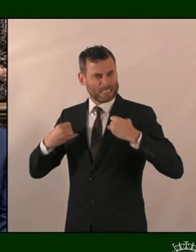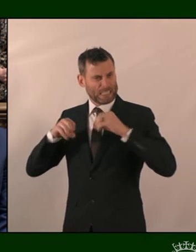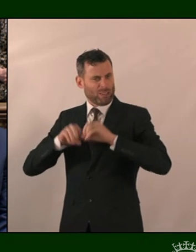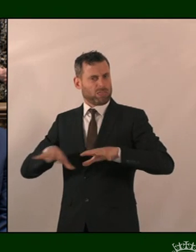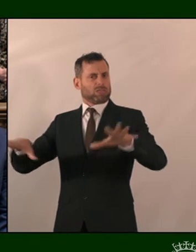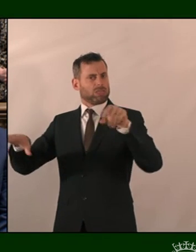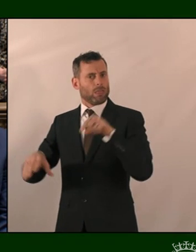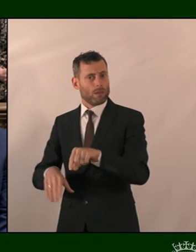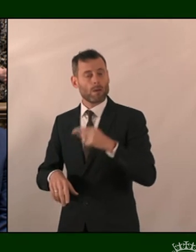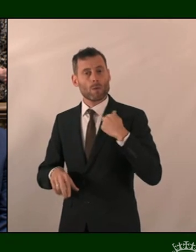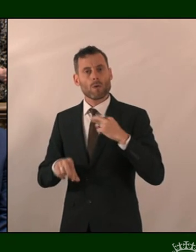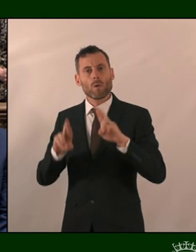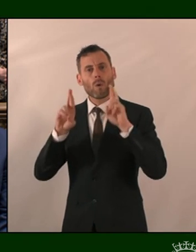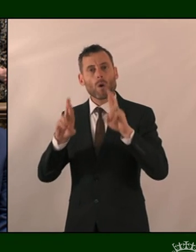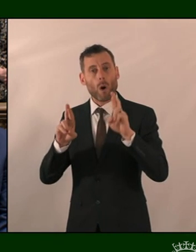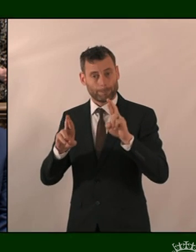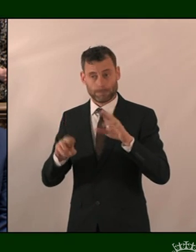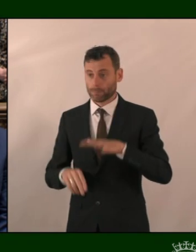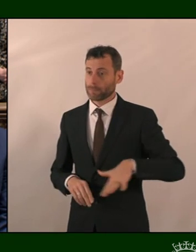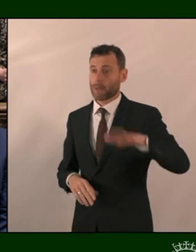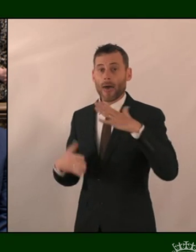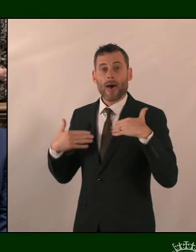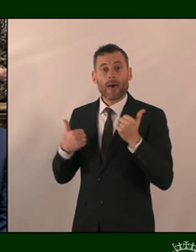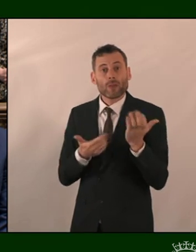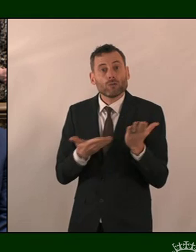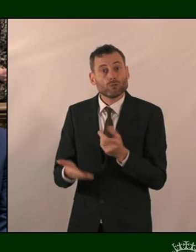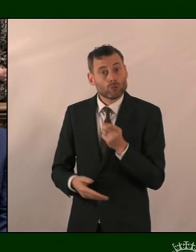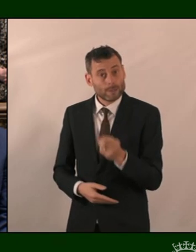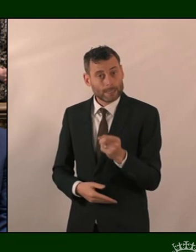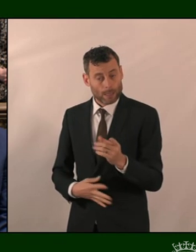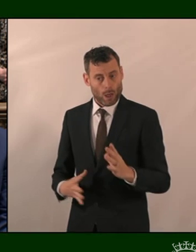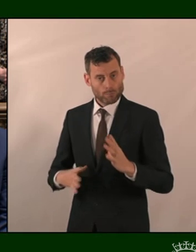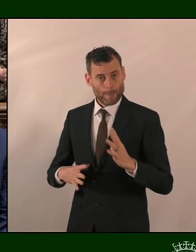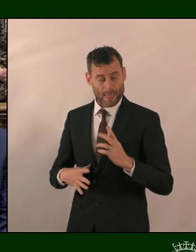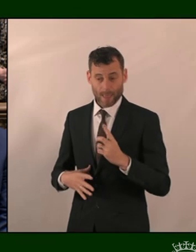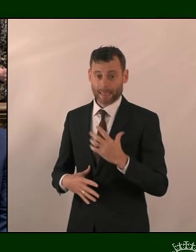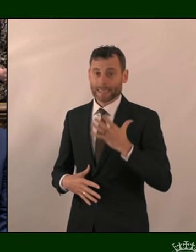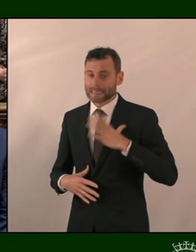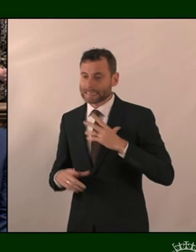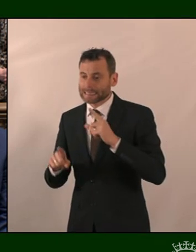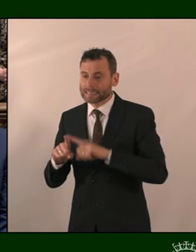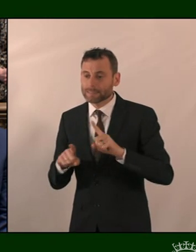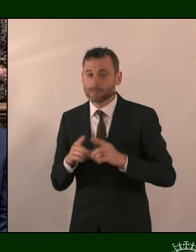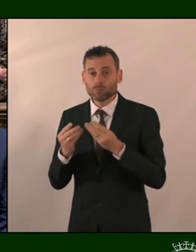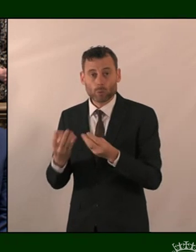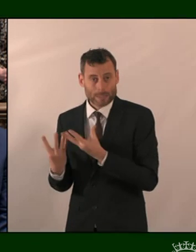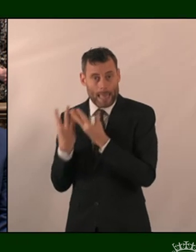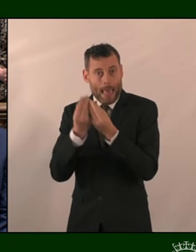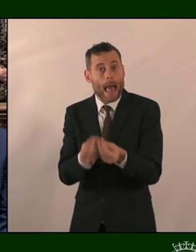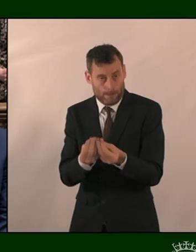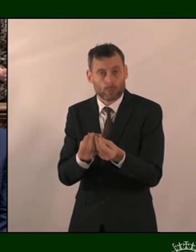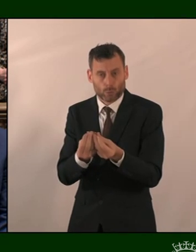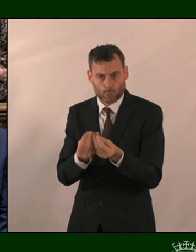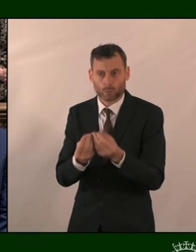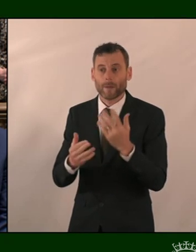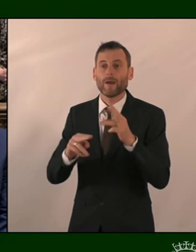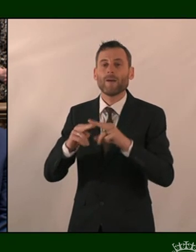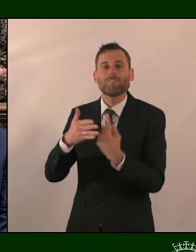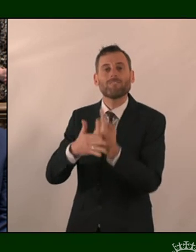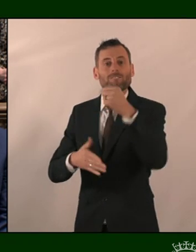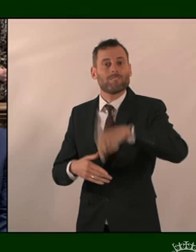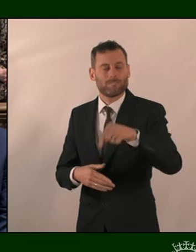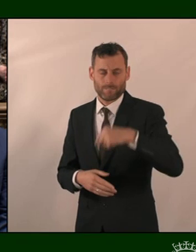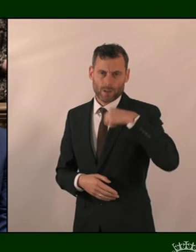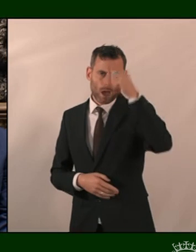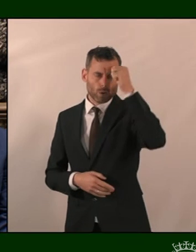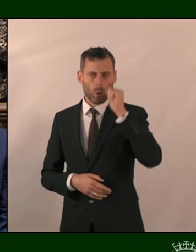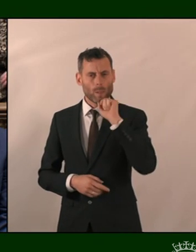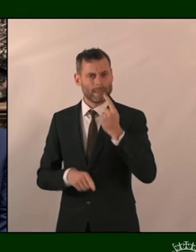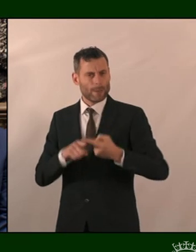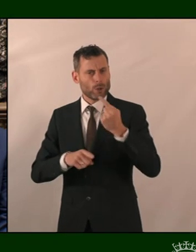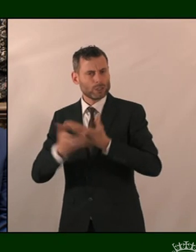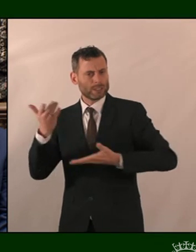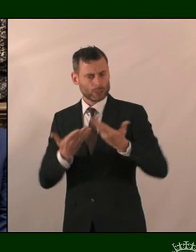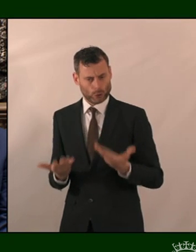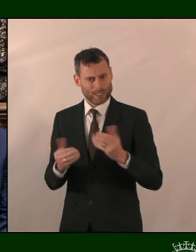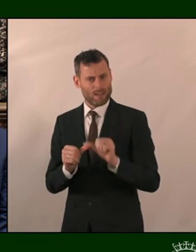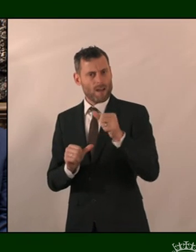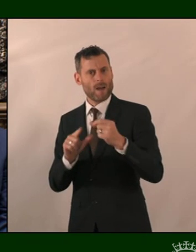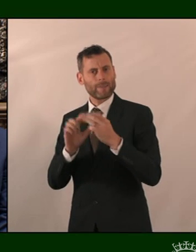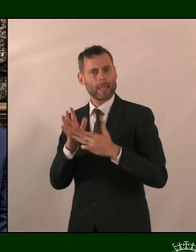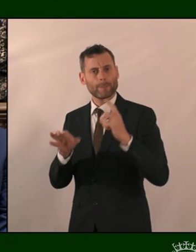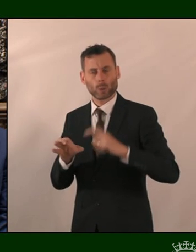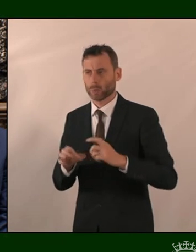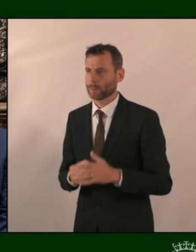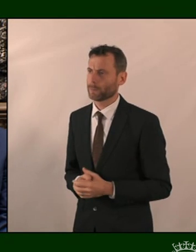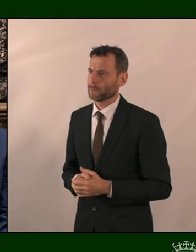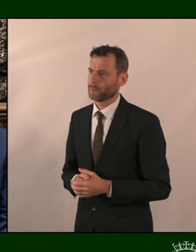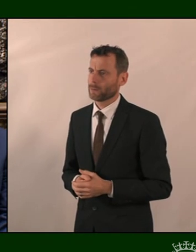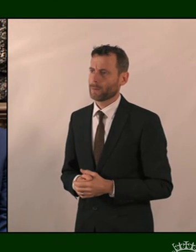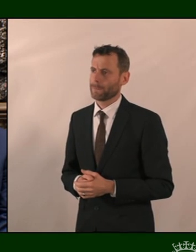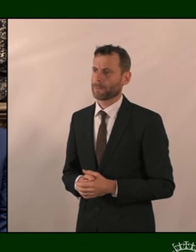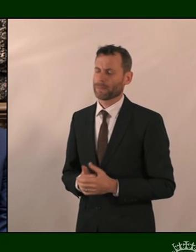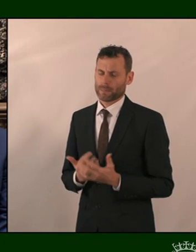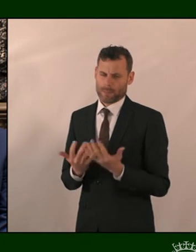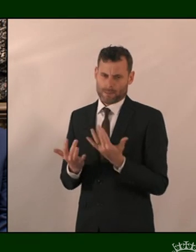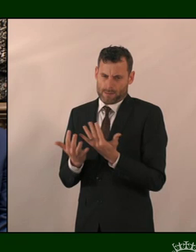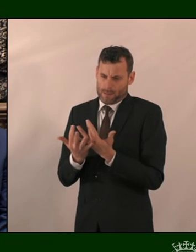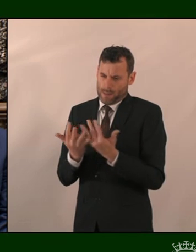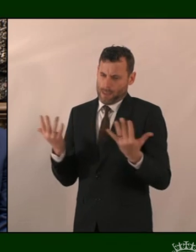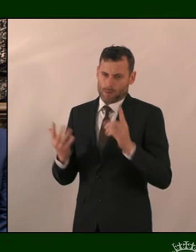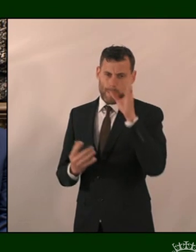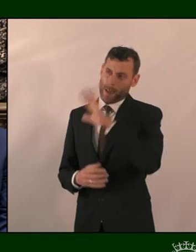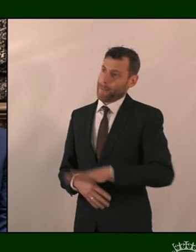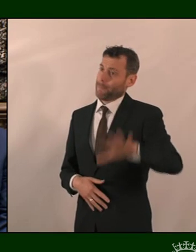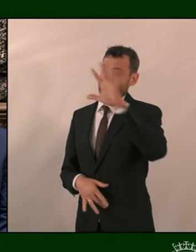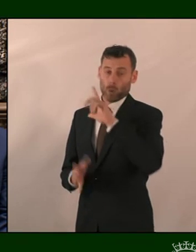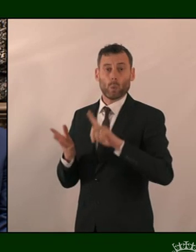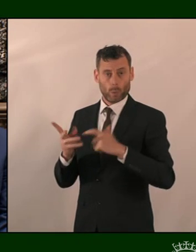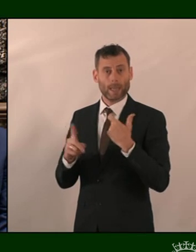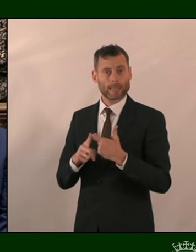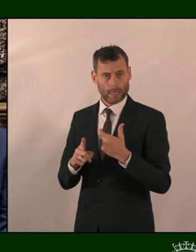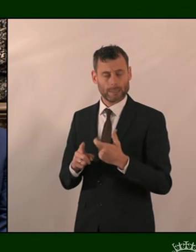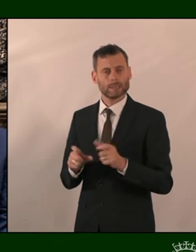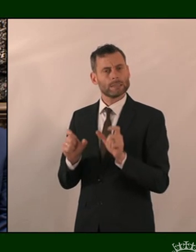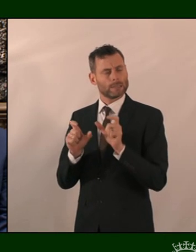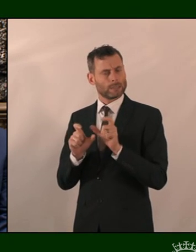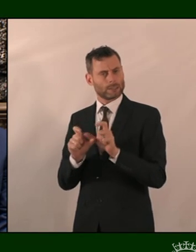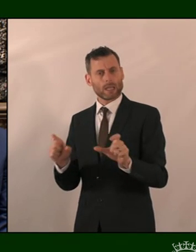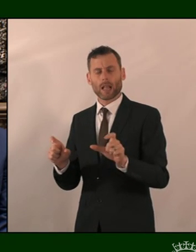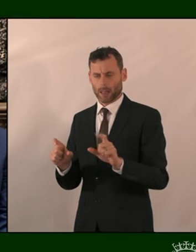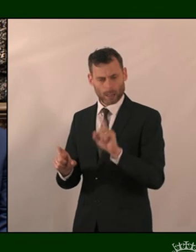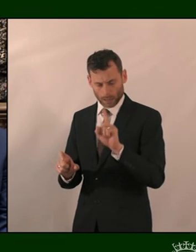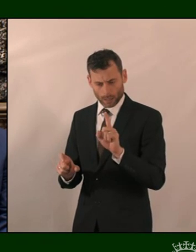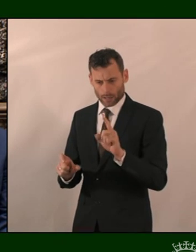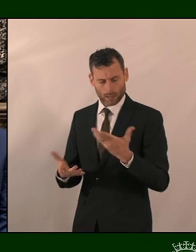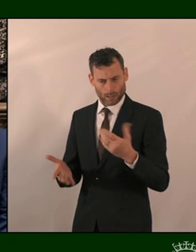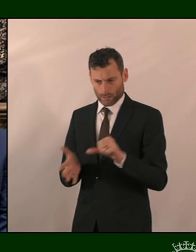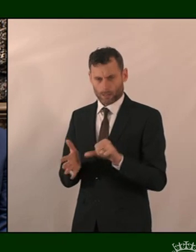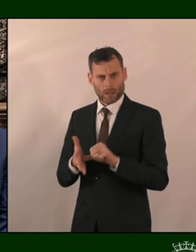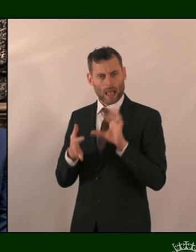I hope that public health services in Britain will get the resources they need; there is an urgent question on this topic after Prime Minister’s Question Time— Thousands of people across the country are still struggling with the devastating impact of the floods.